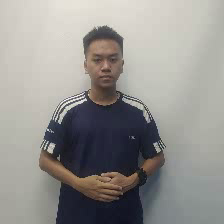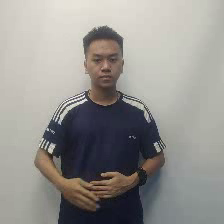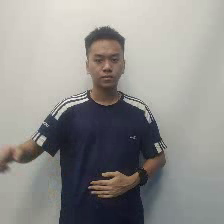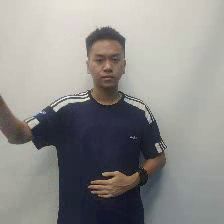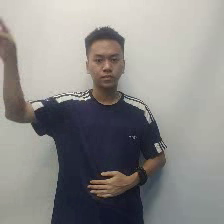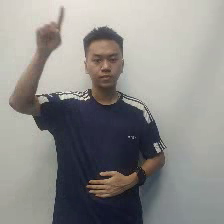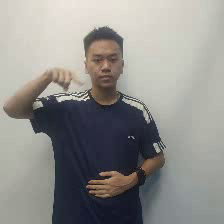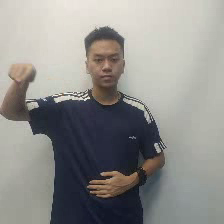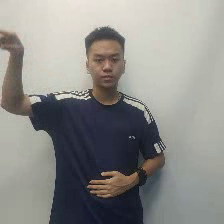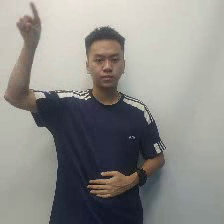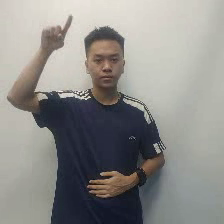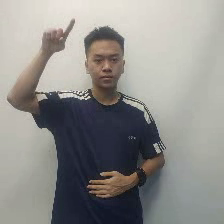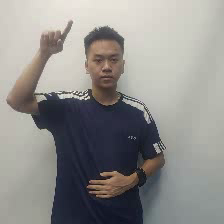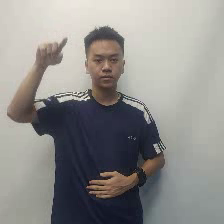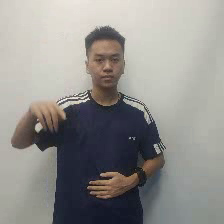Họ